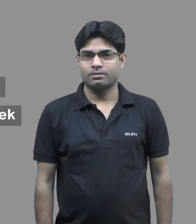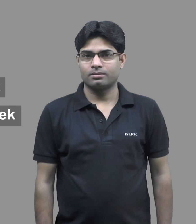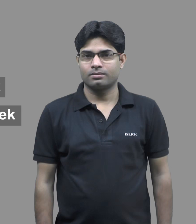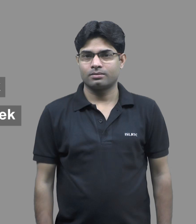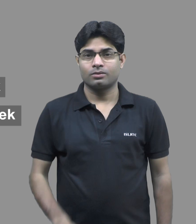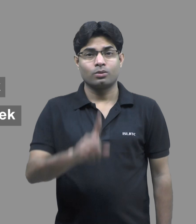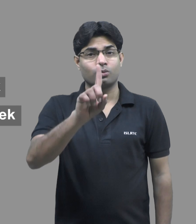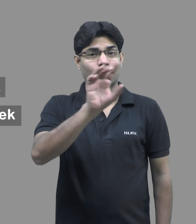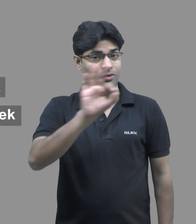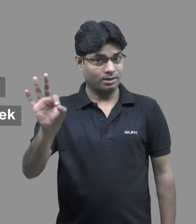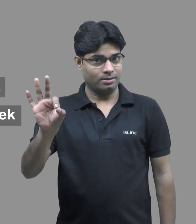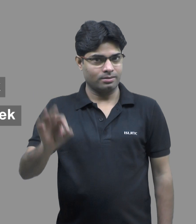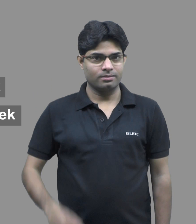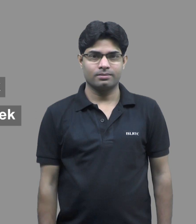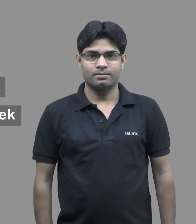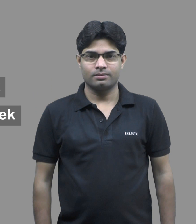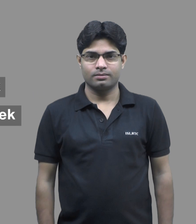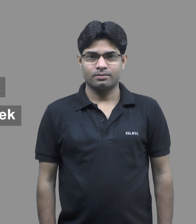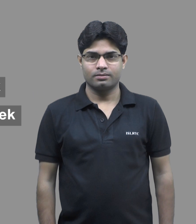Week One Week